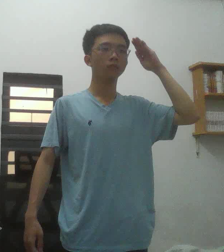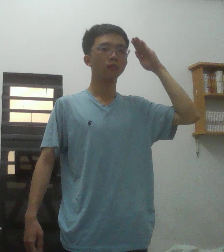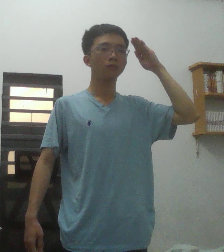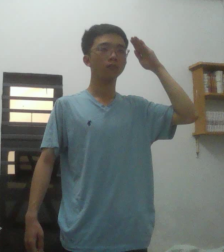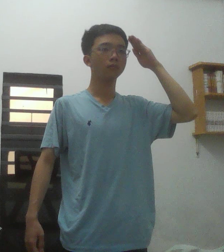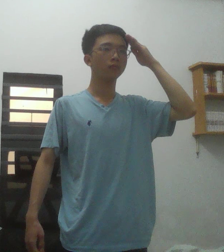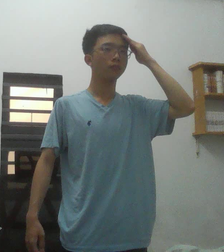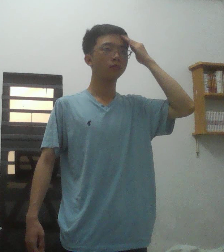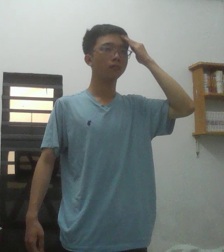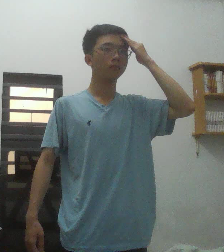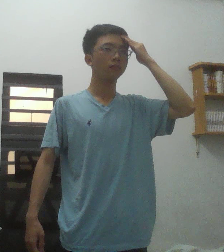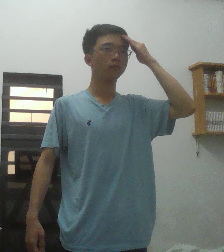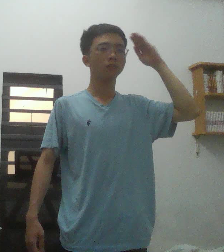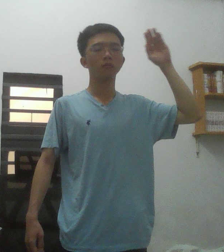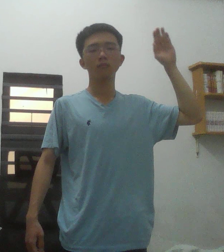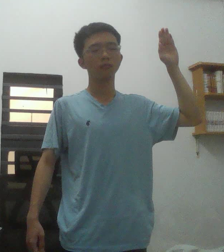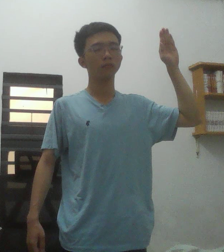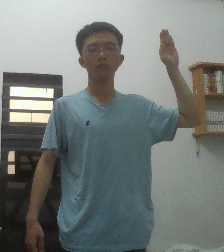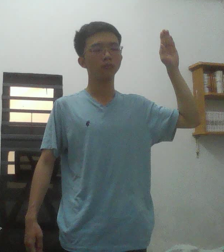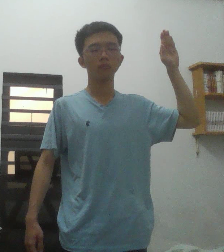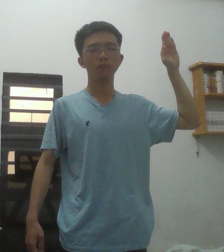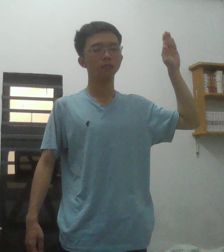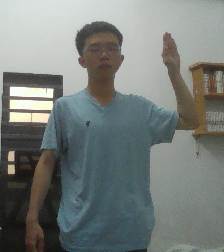khong biet